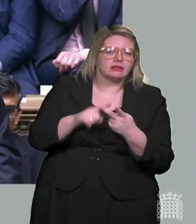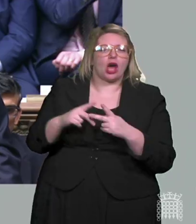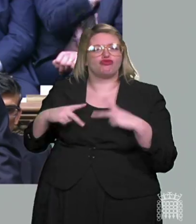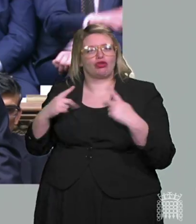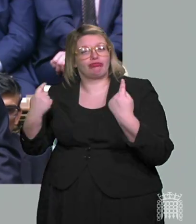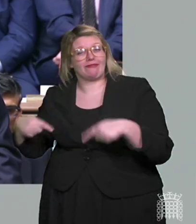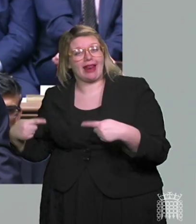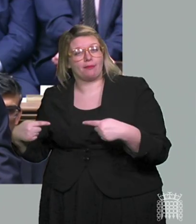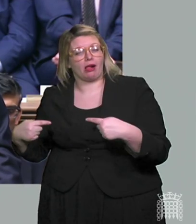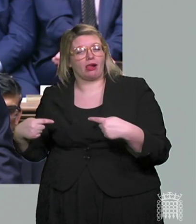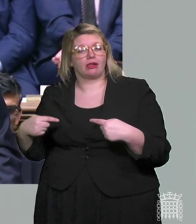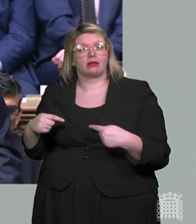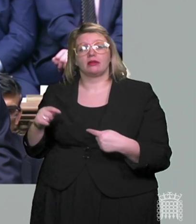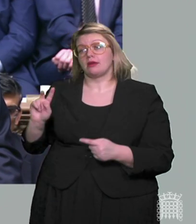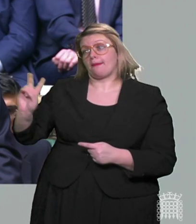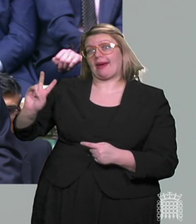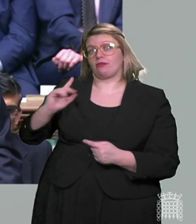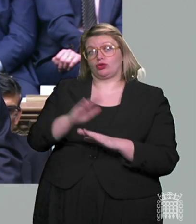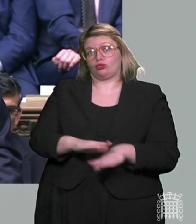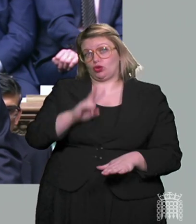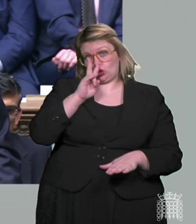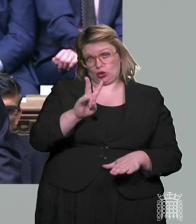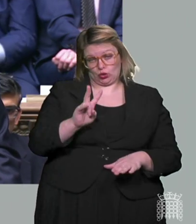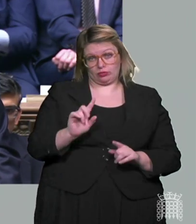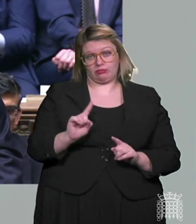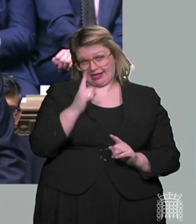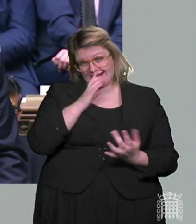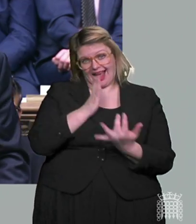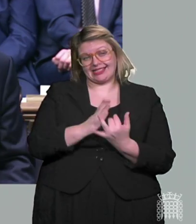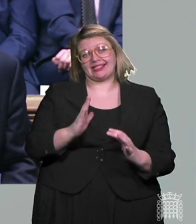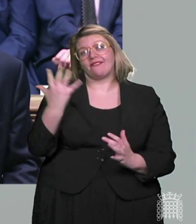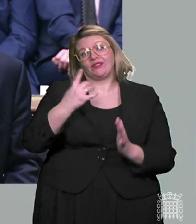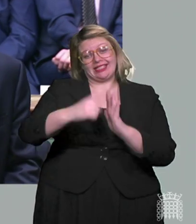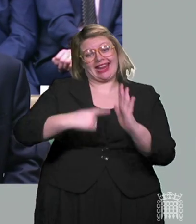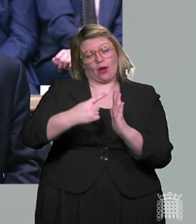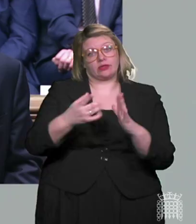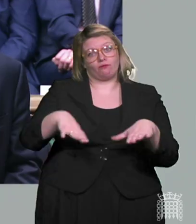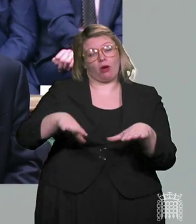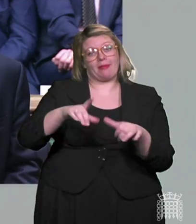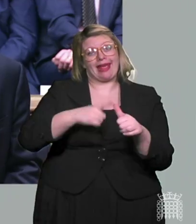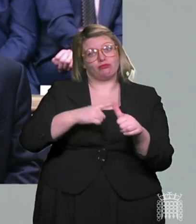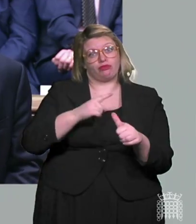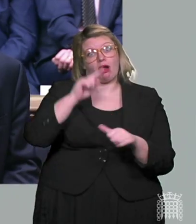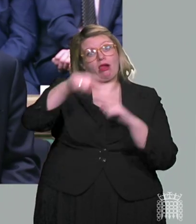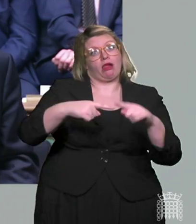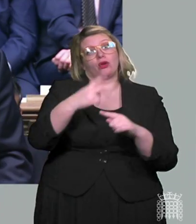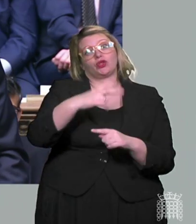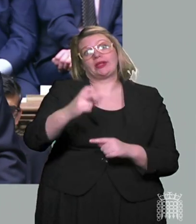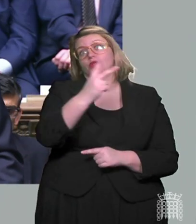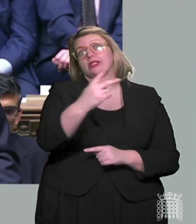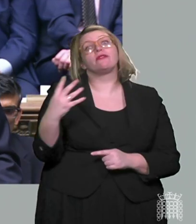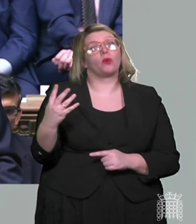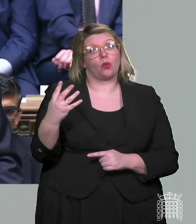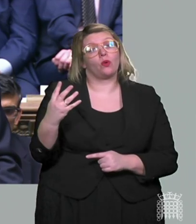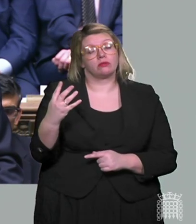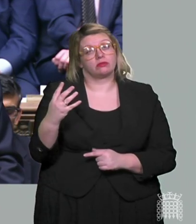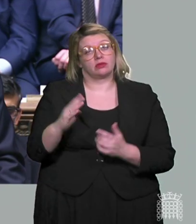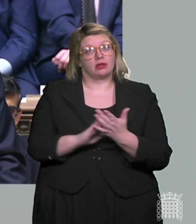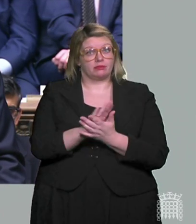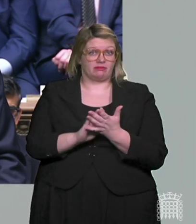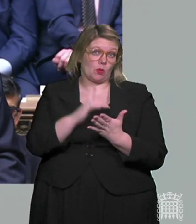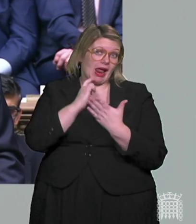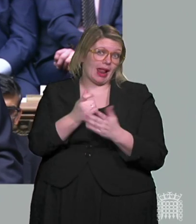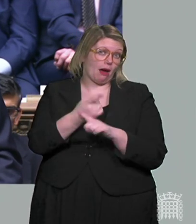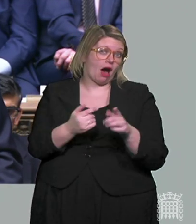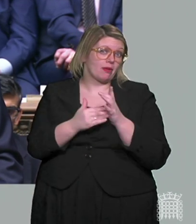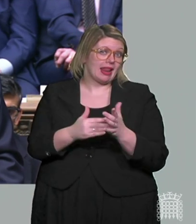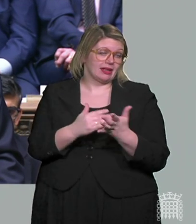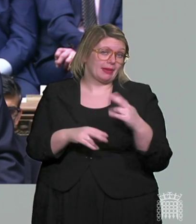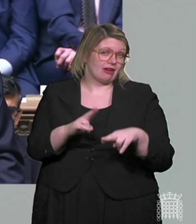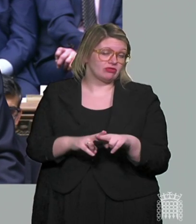Working parents of two-year-olds will be able to access 15 hours of free care from April 2024, helping about half a million parents.